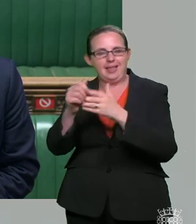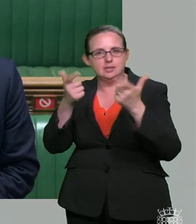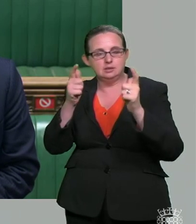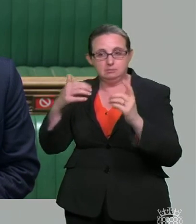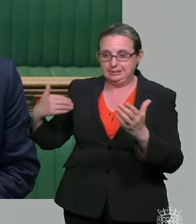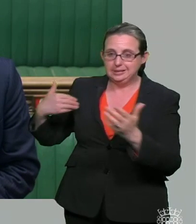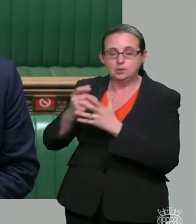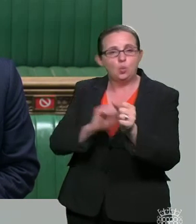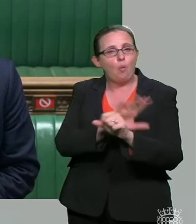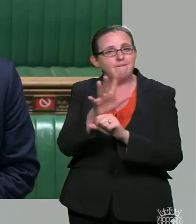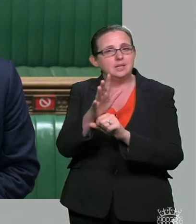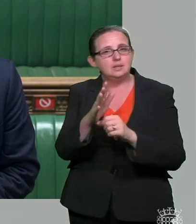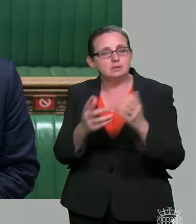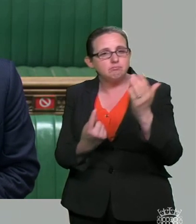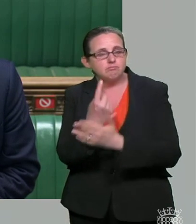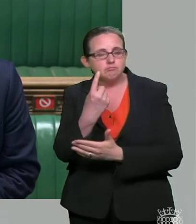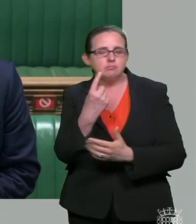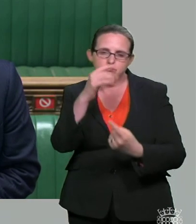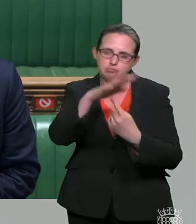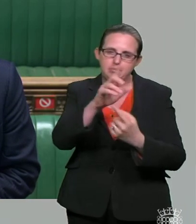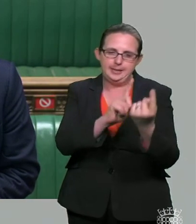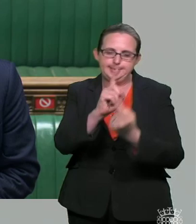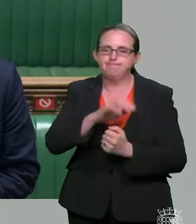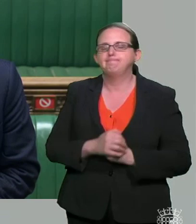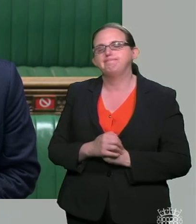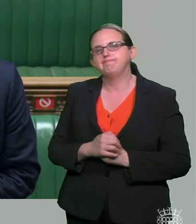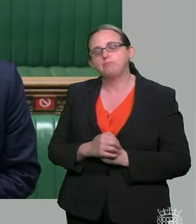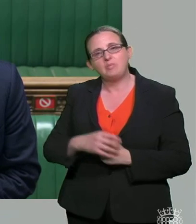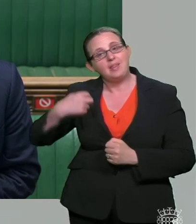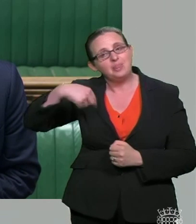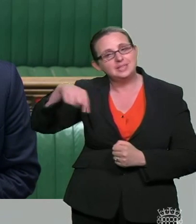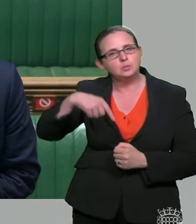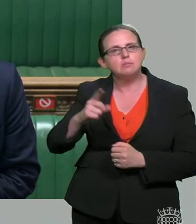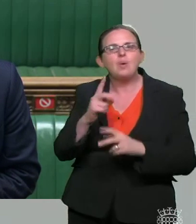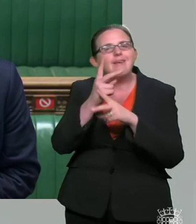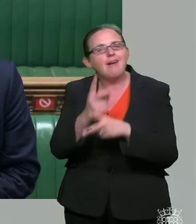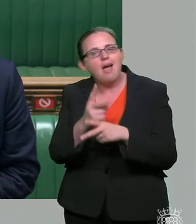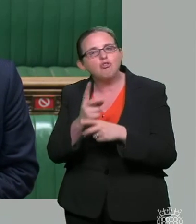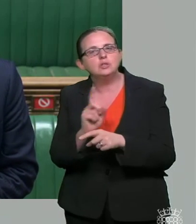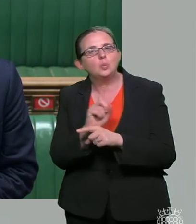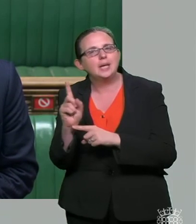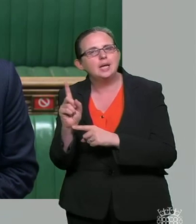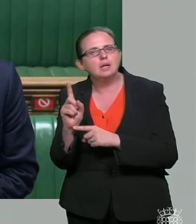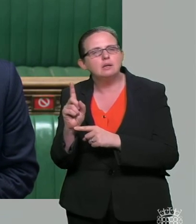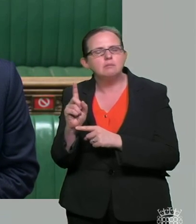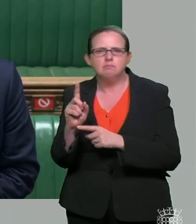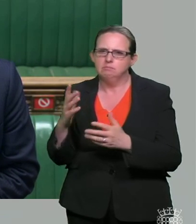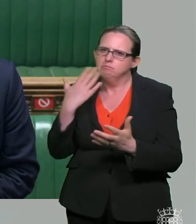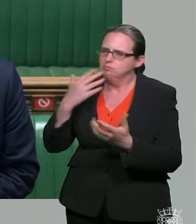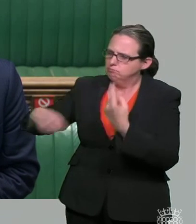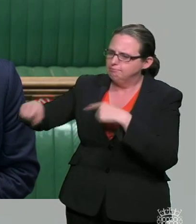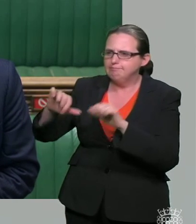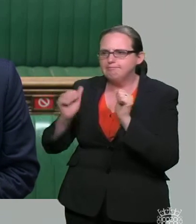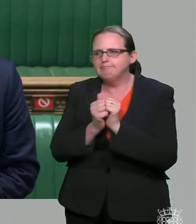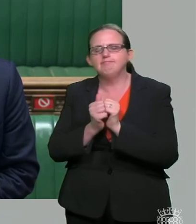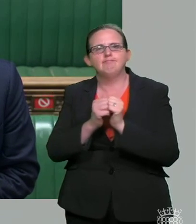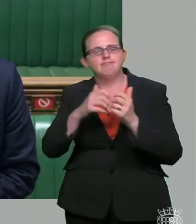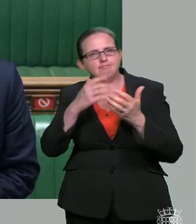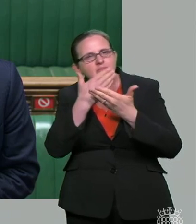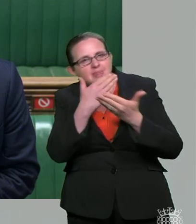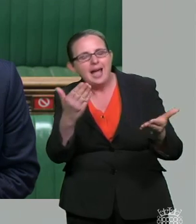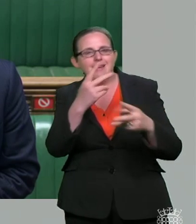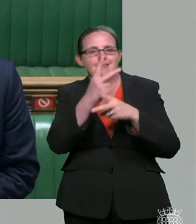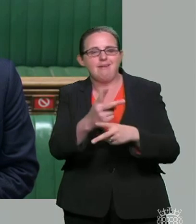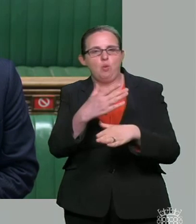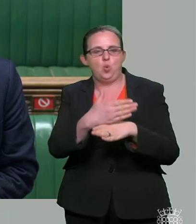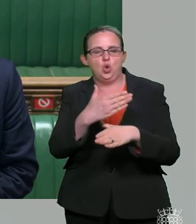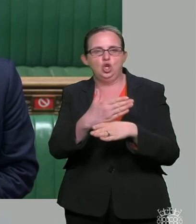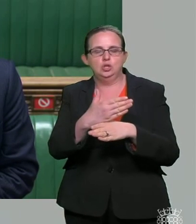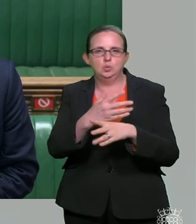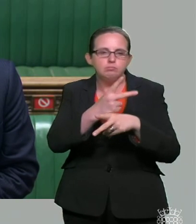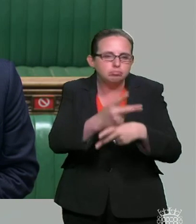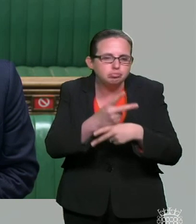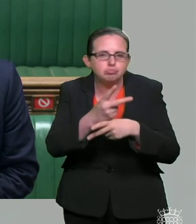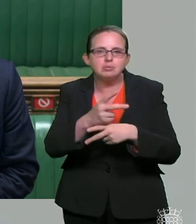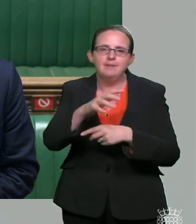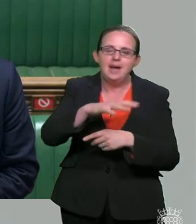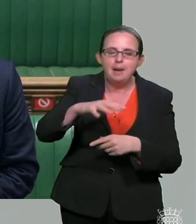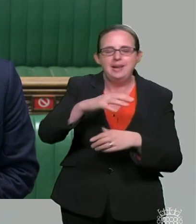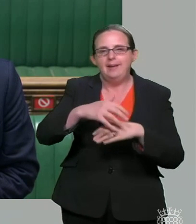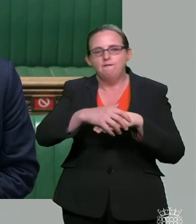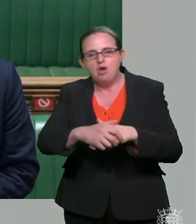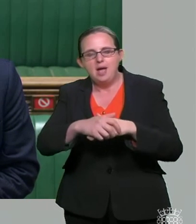This week is Carers Week, and I am sure the whole House will wish to join me in thanking care workers and everyone caring for family, friends and loved ones.